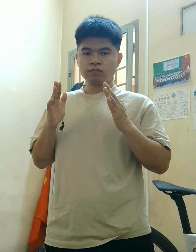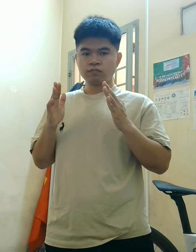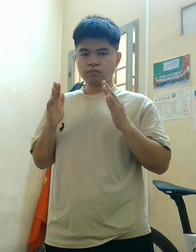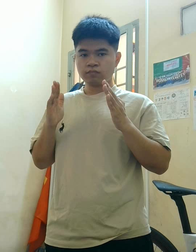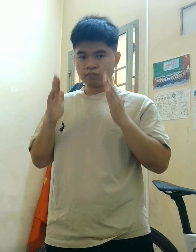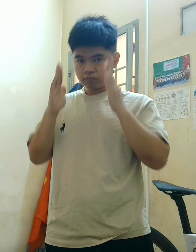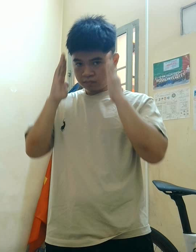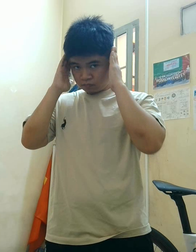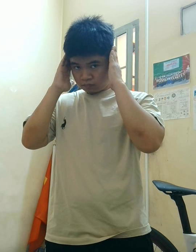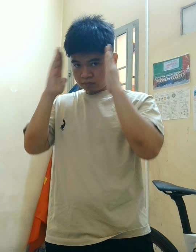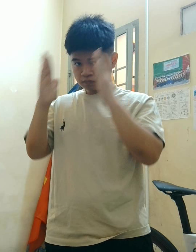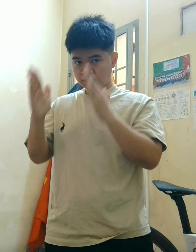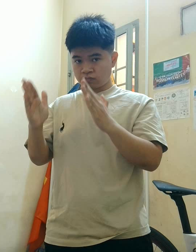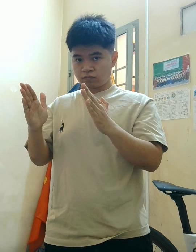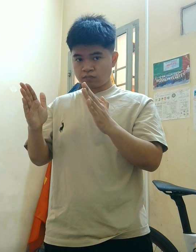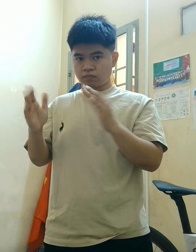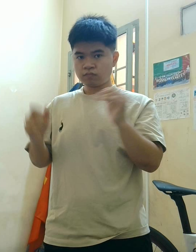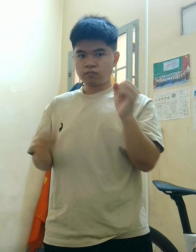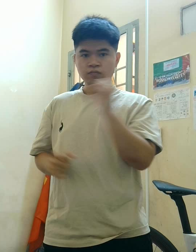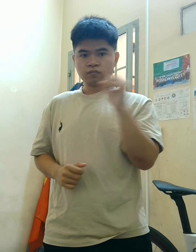khong quan tam